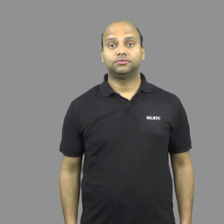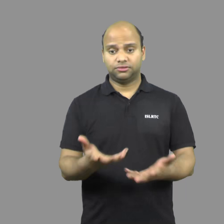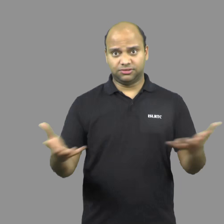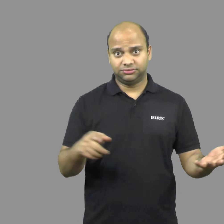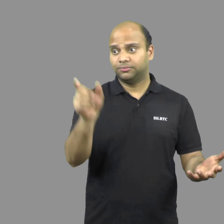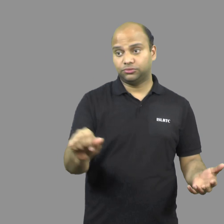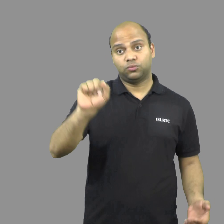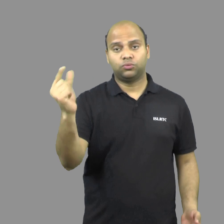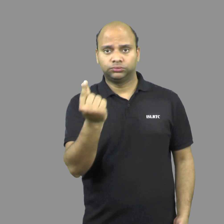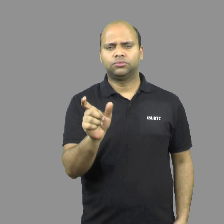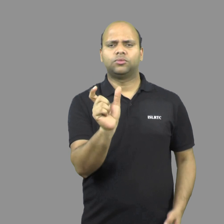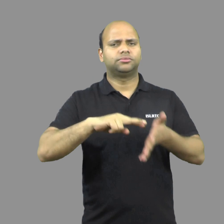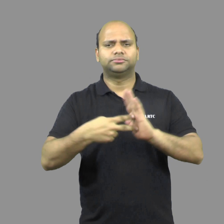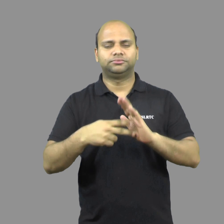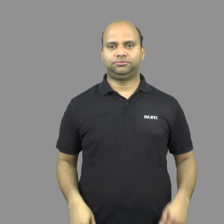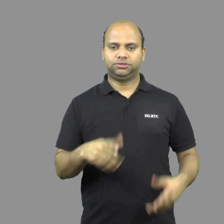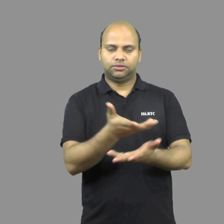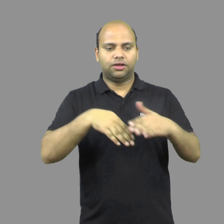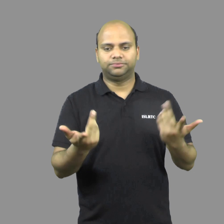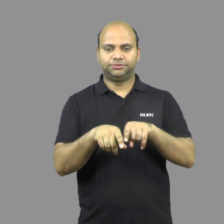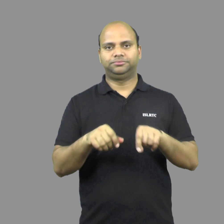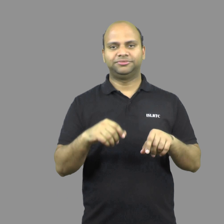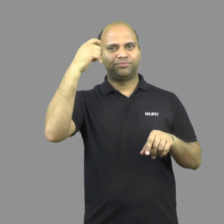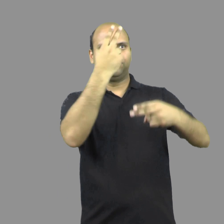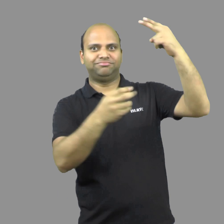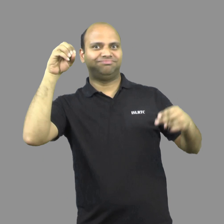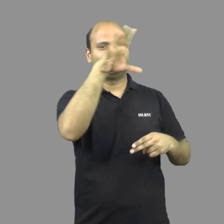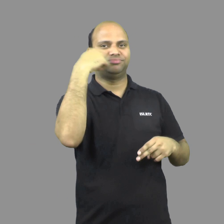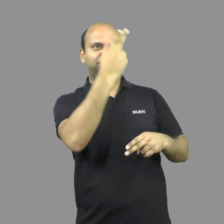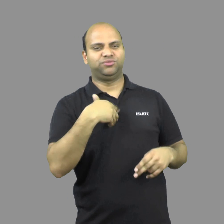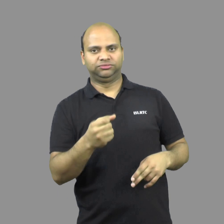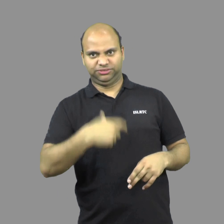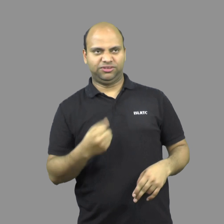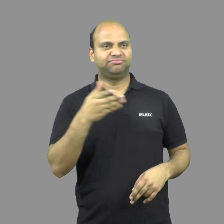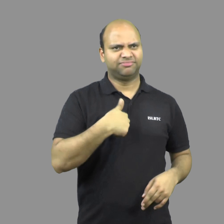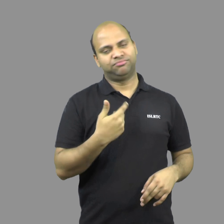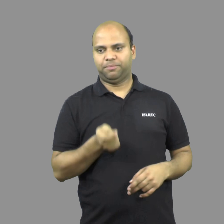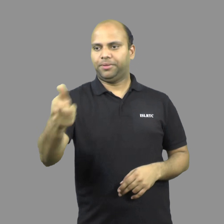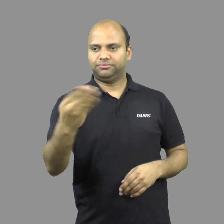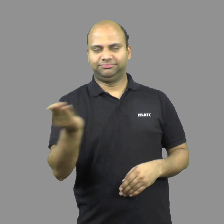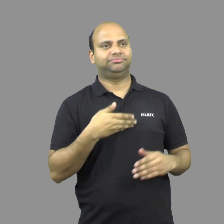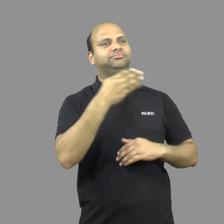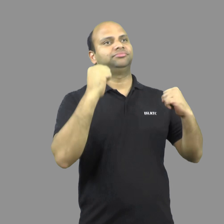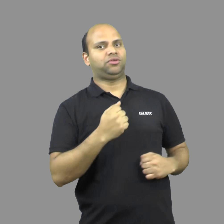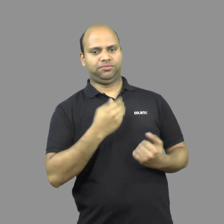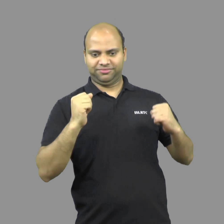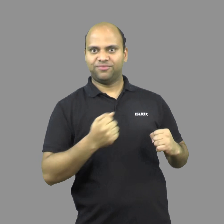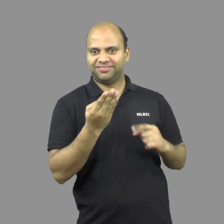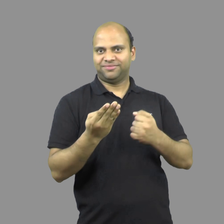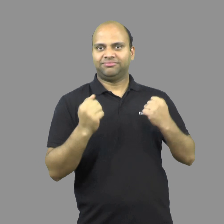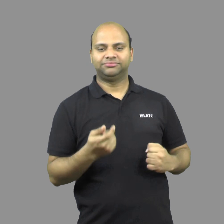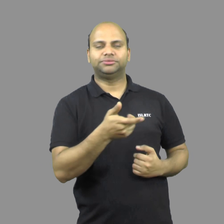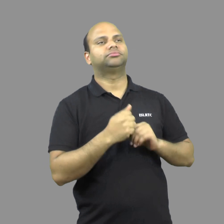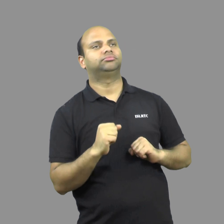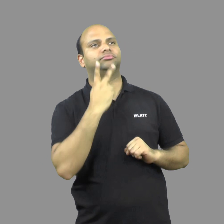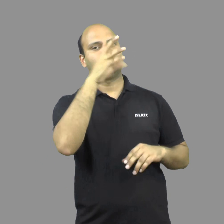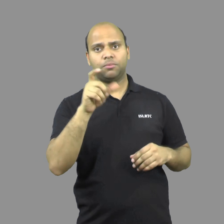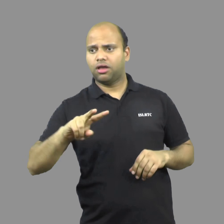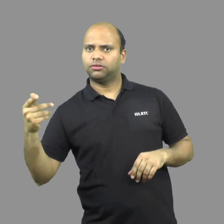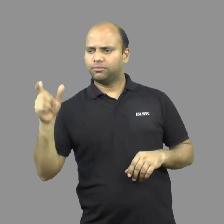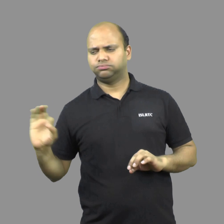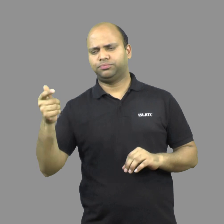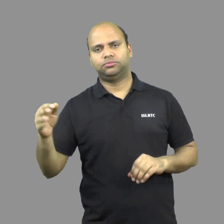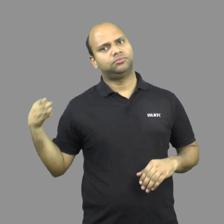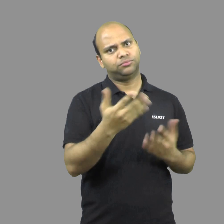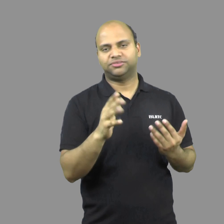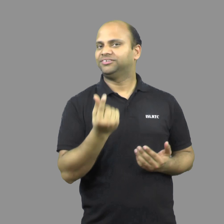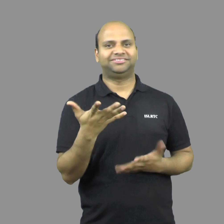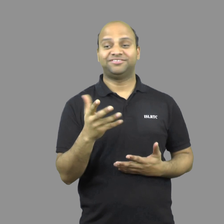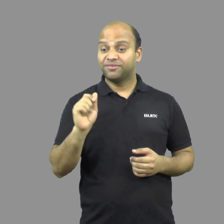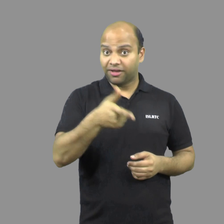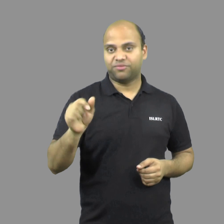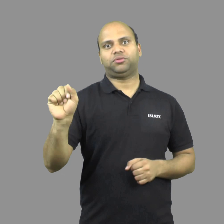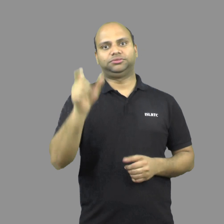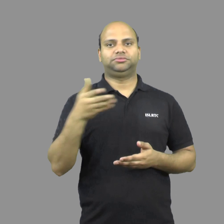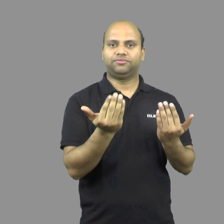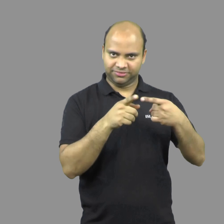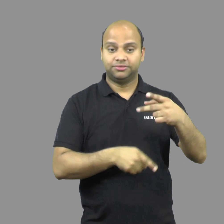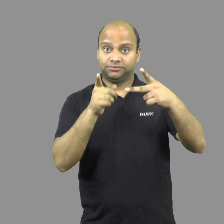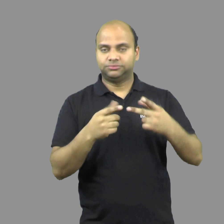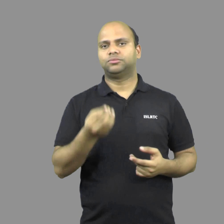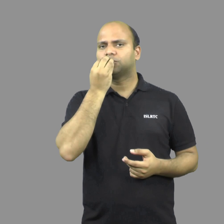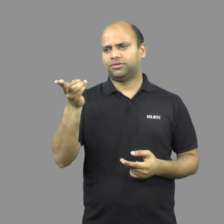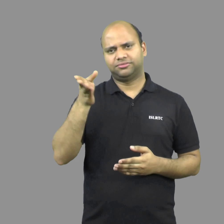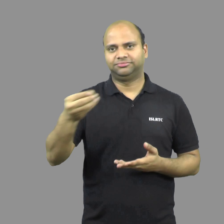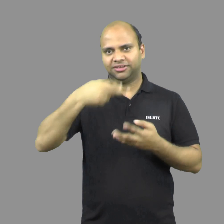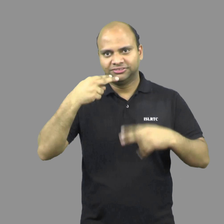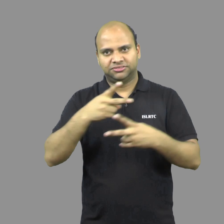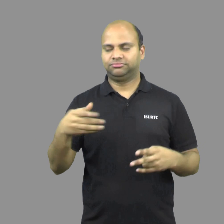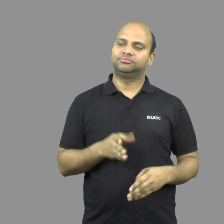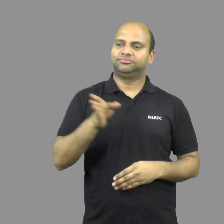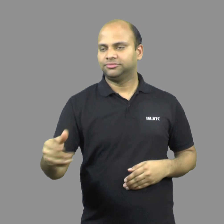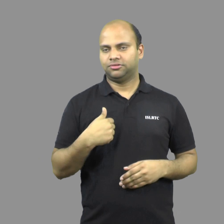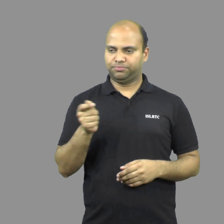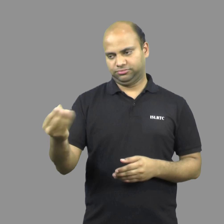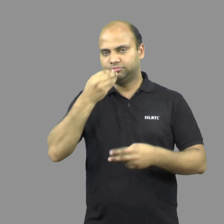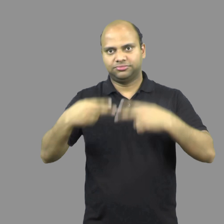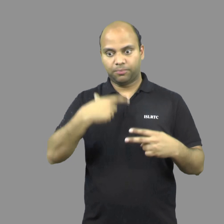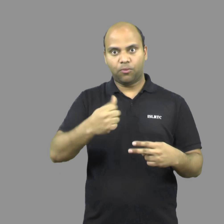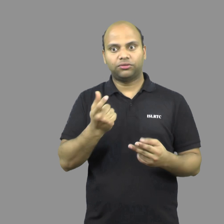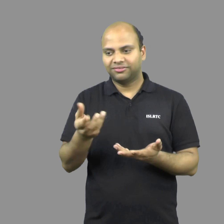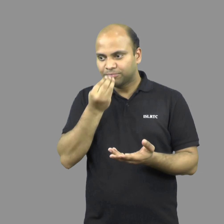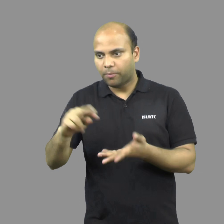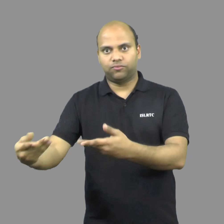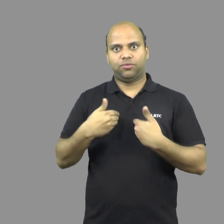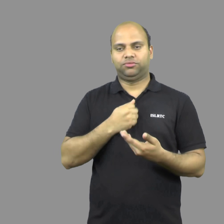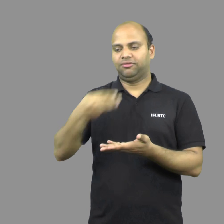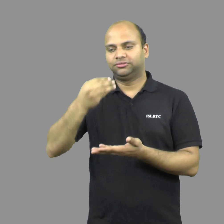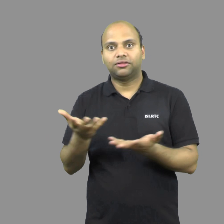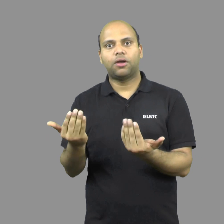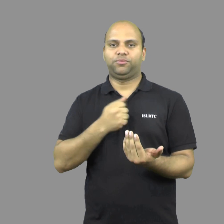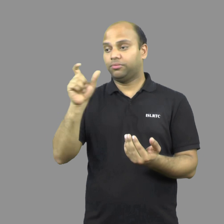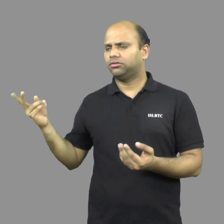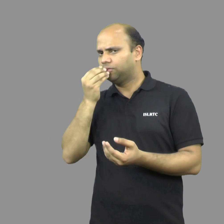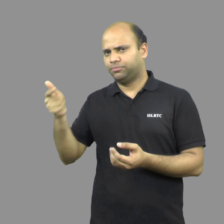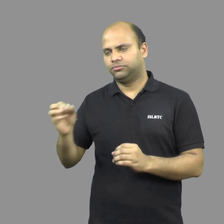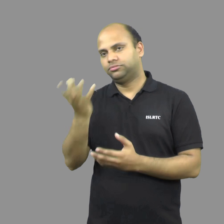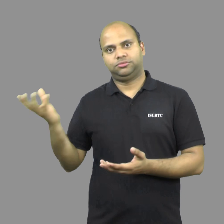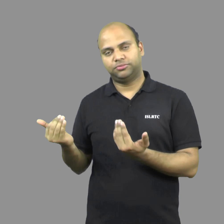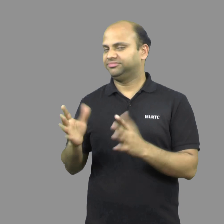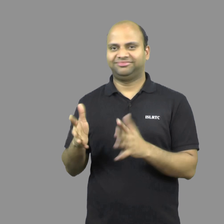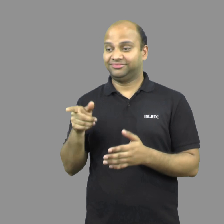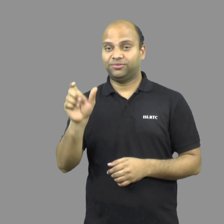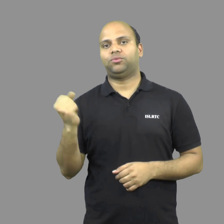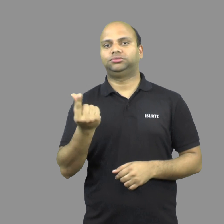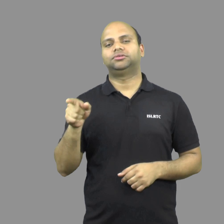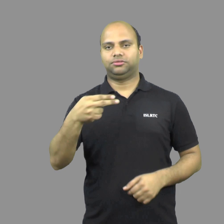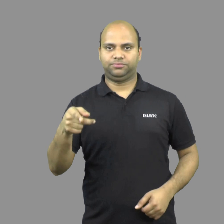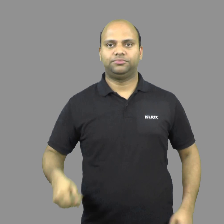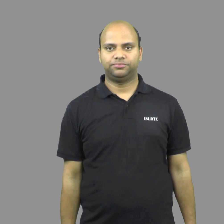Private Goods